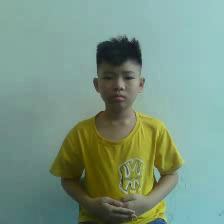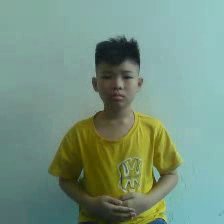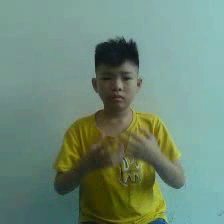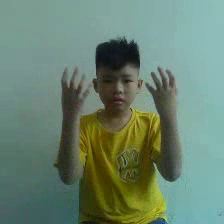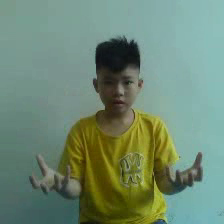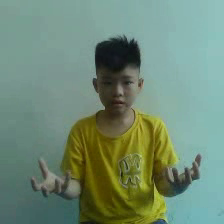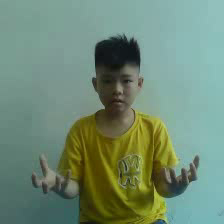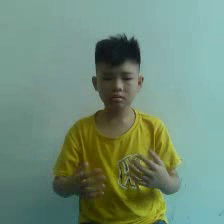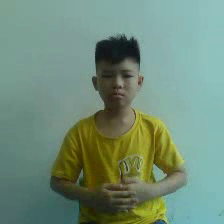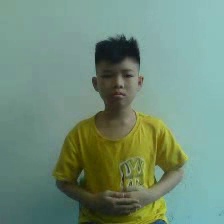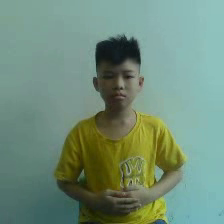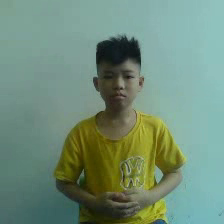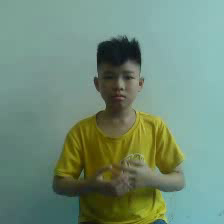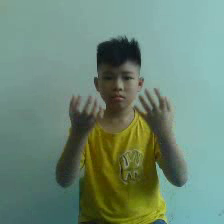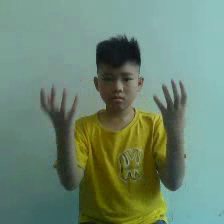Nặng